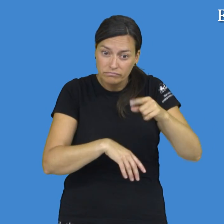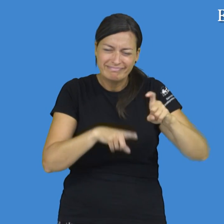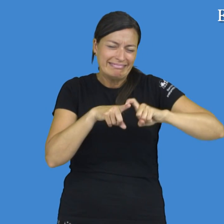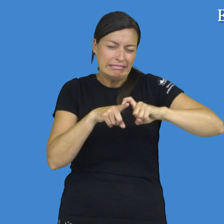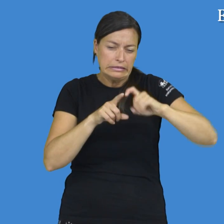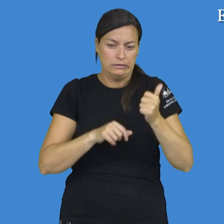tipo